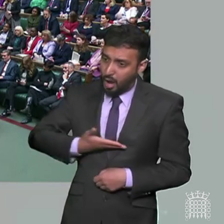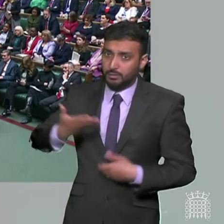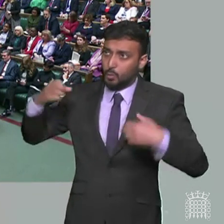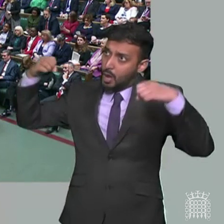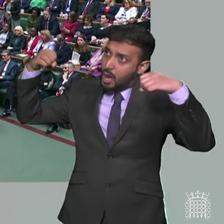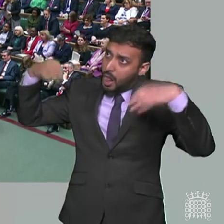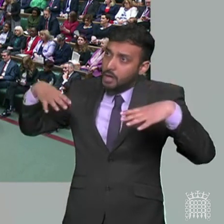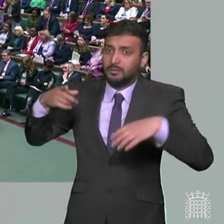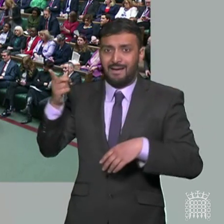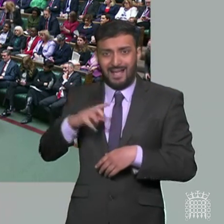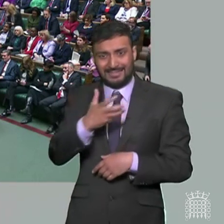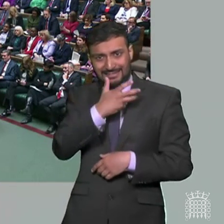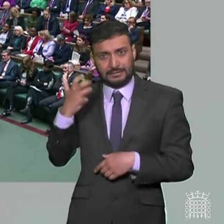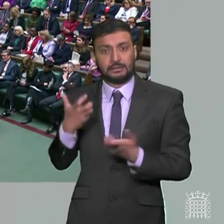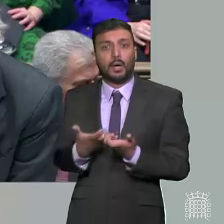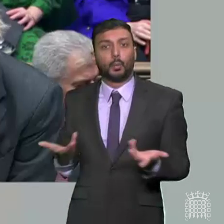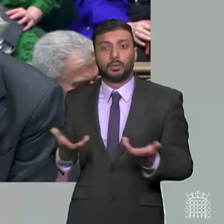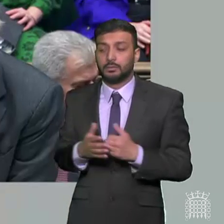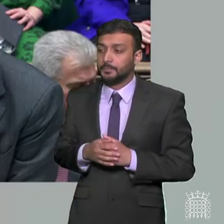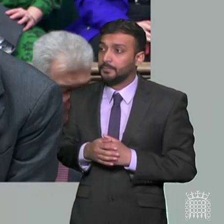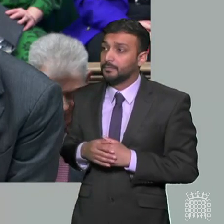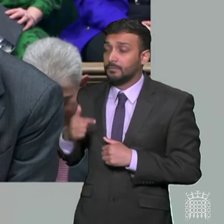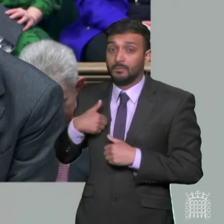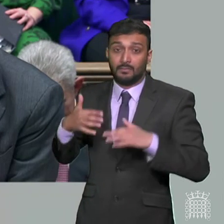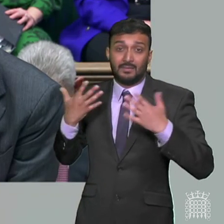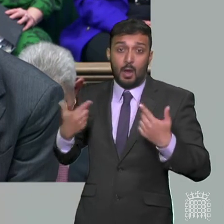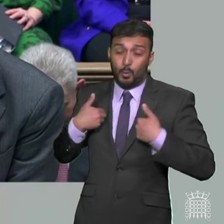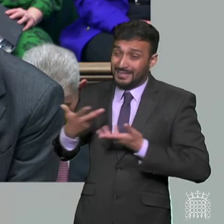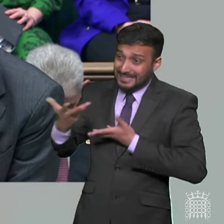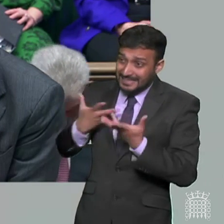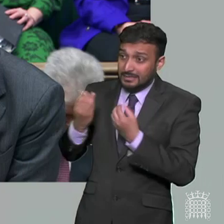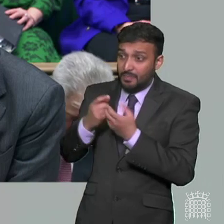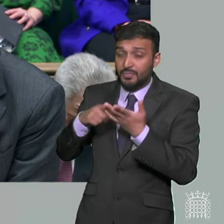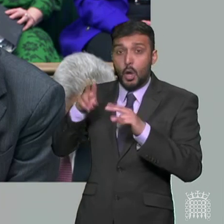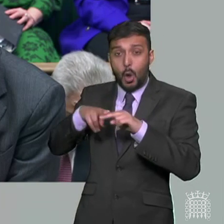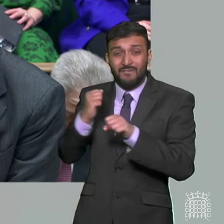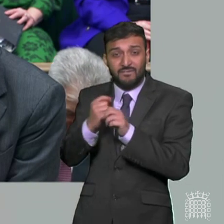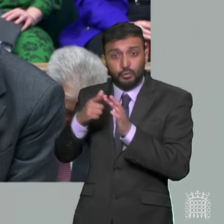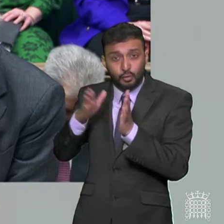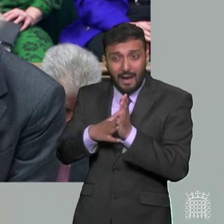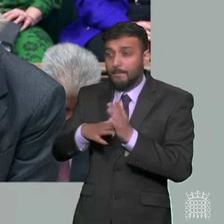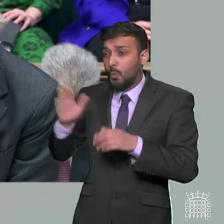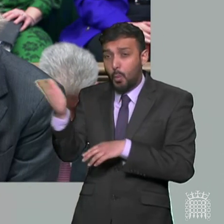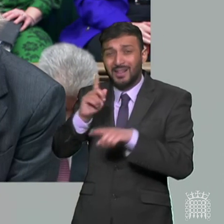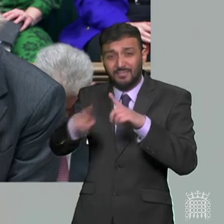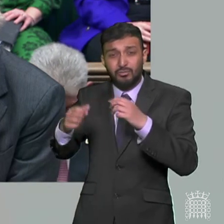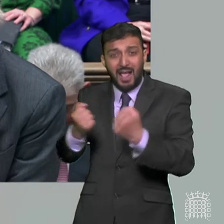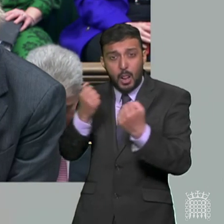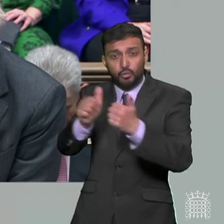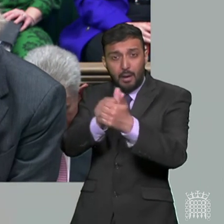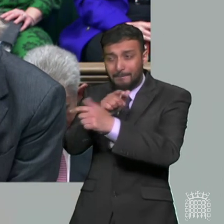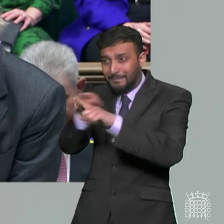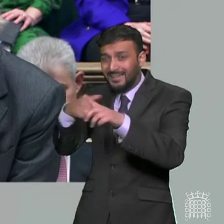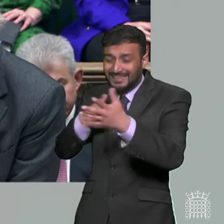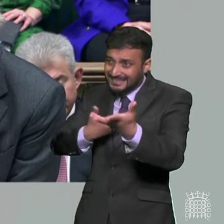We are working with Ofgem and all the companies to ensure that we protect people at this difficult time.